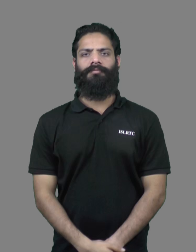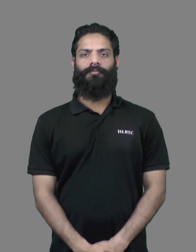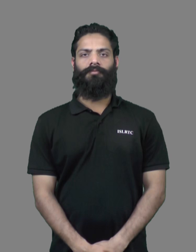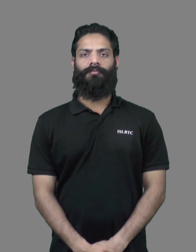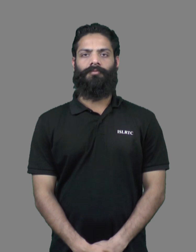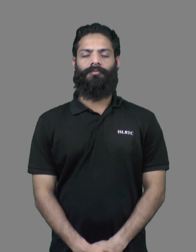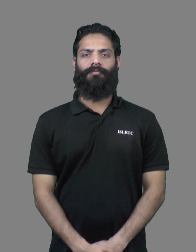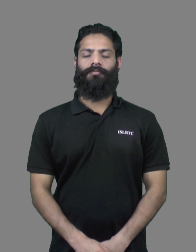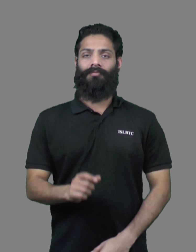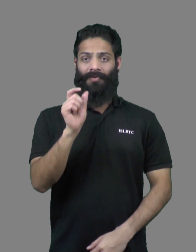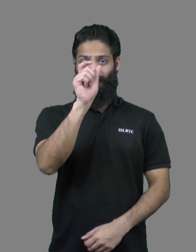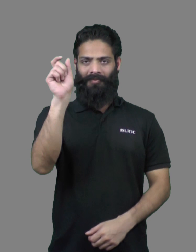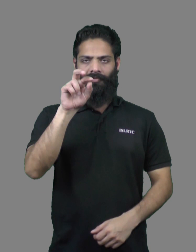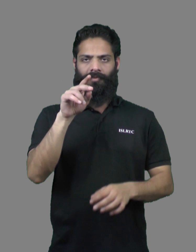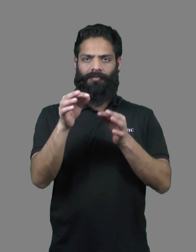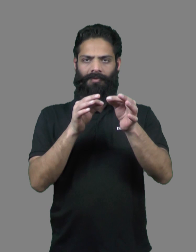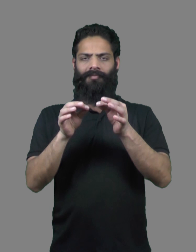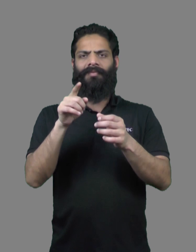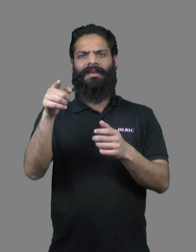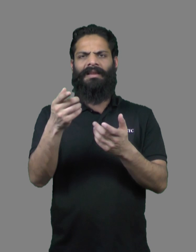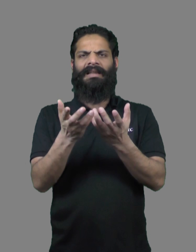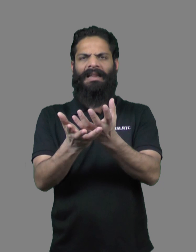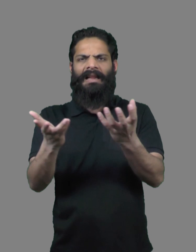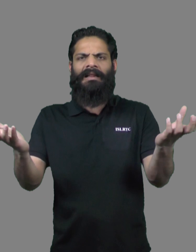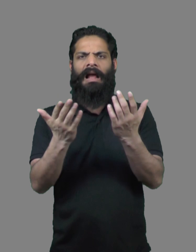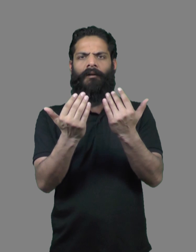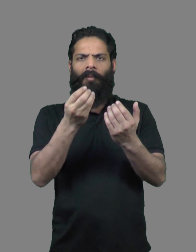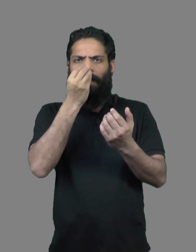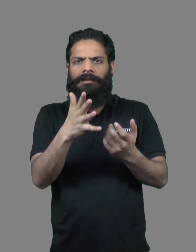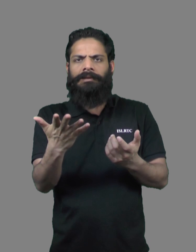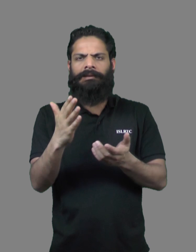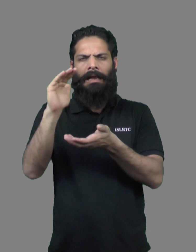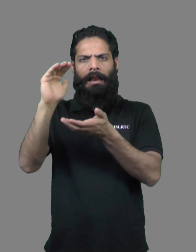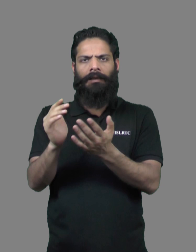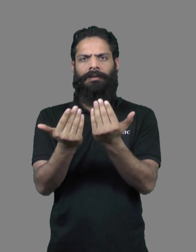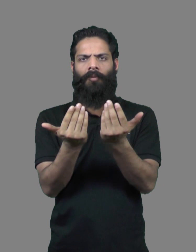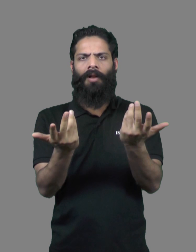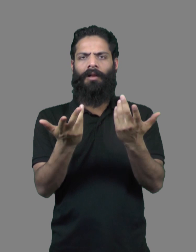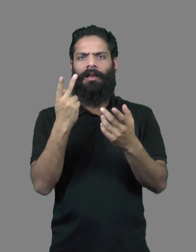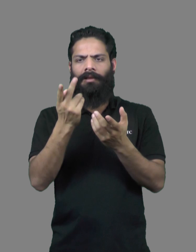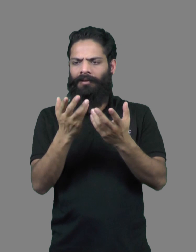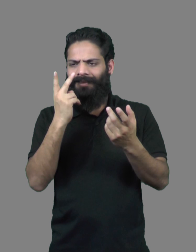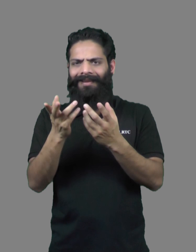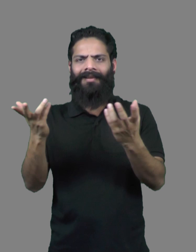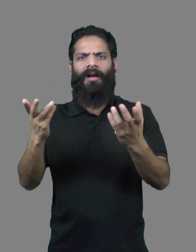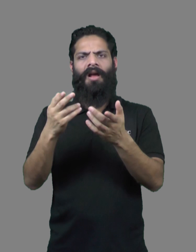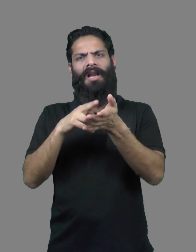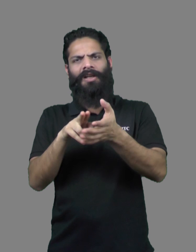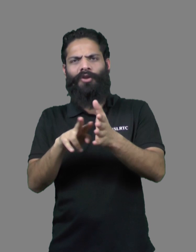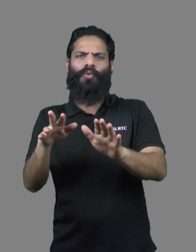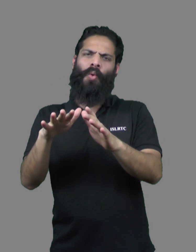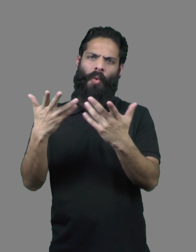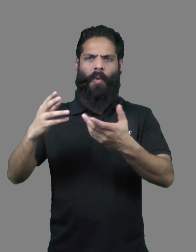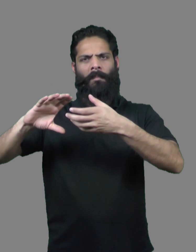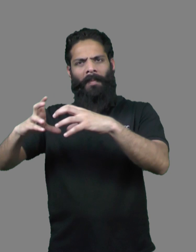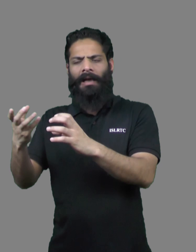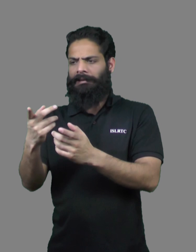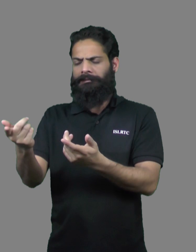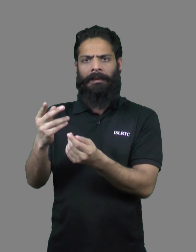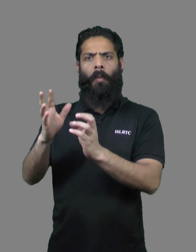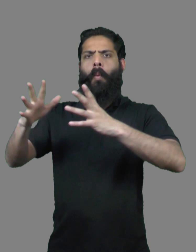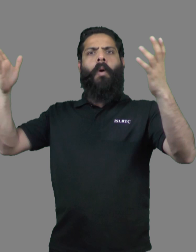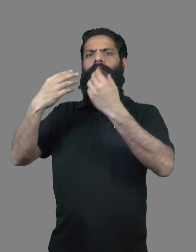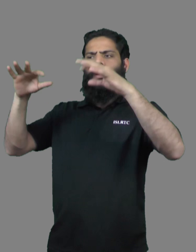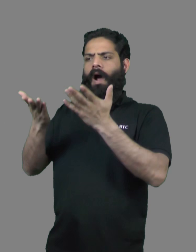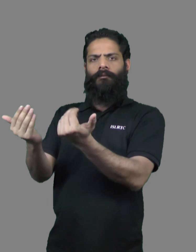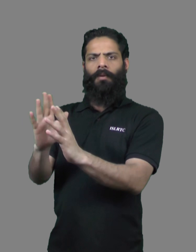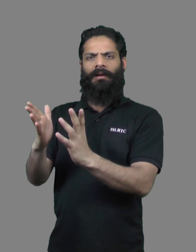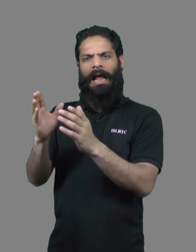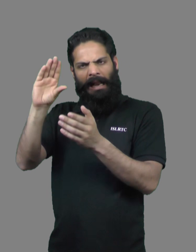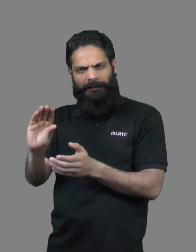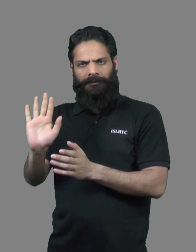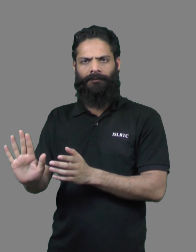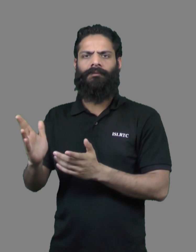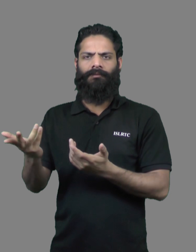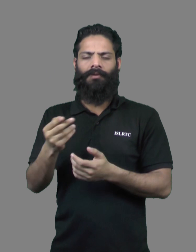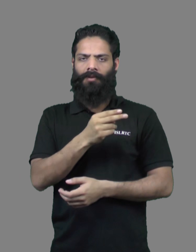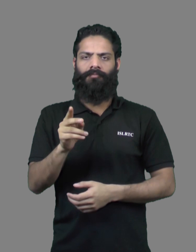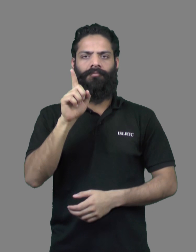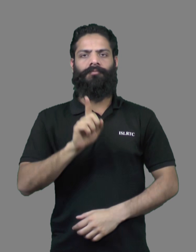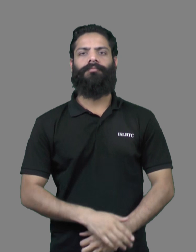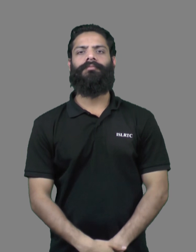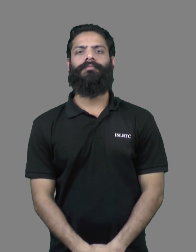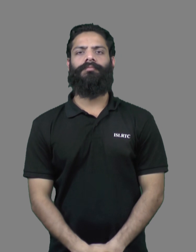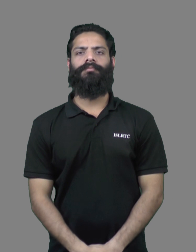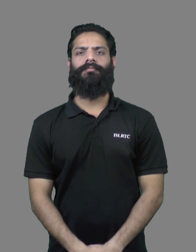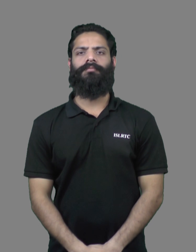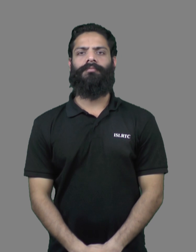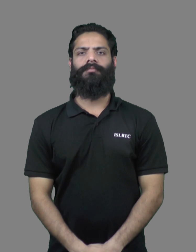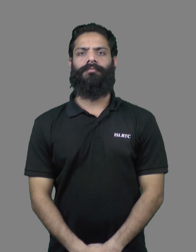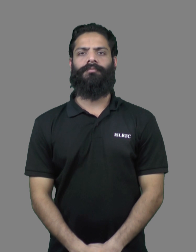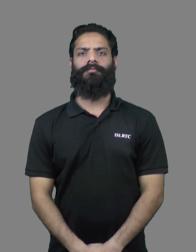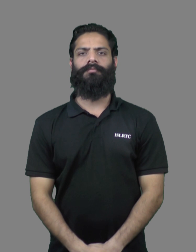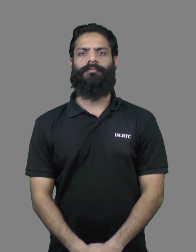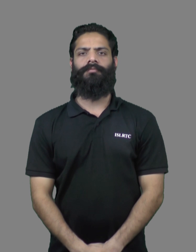Economic Goods